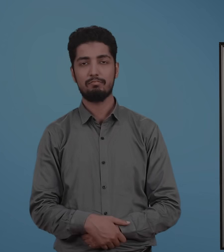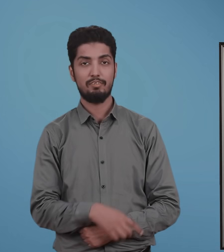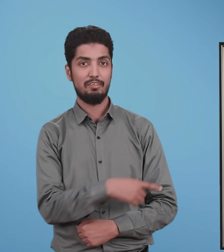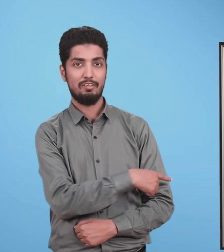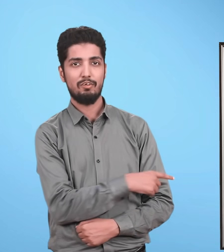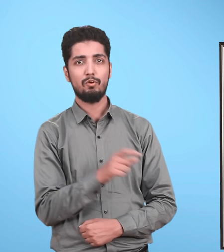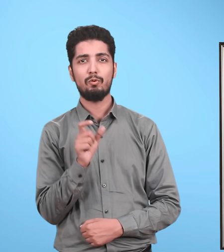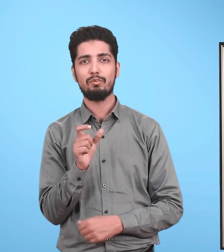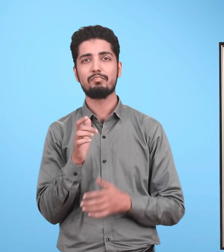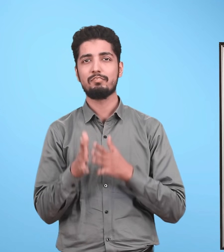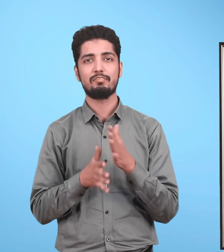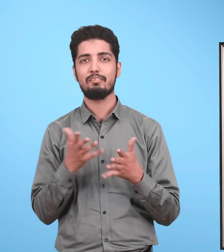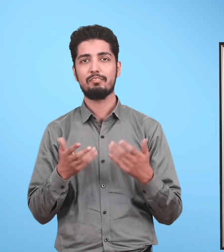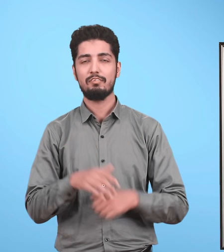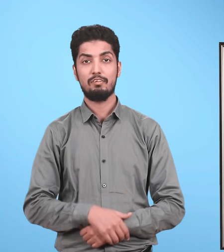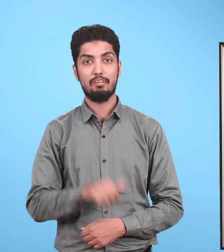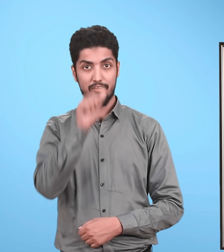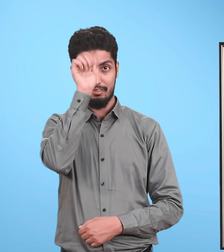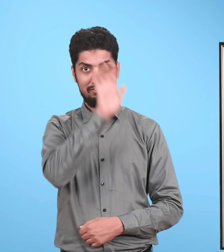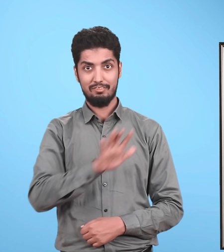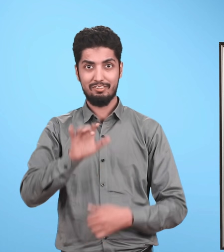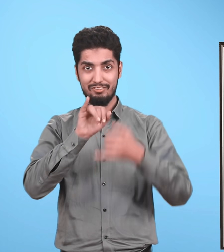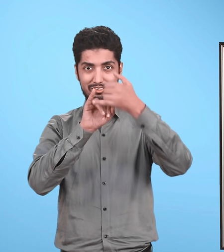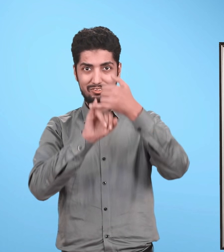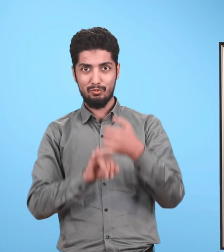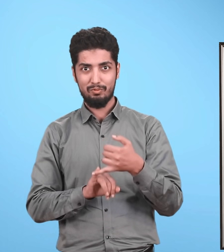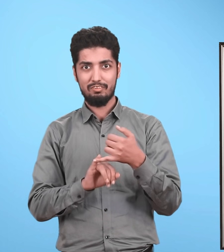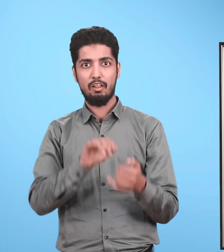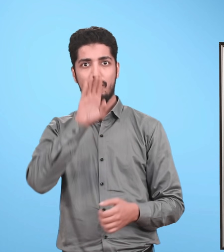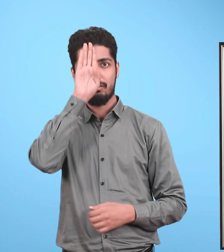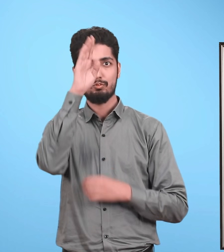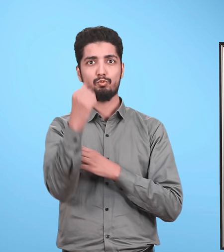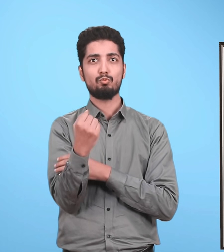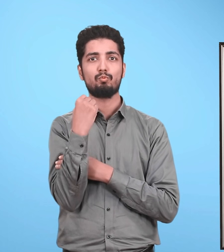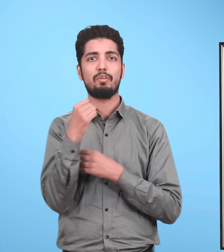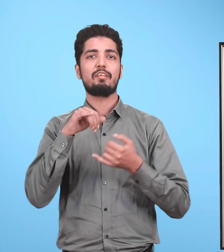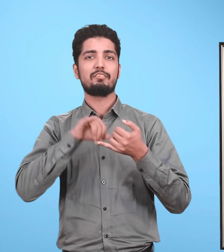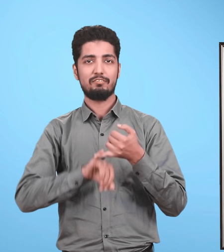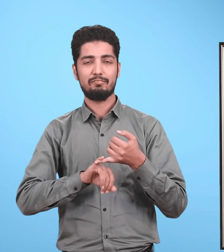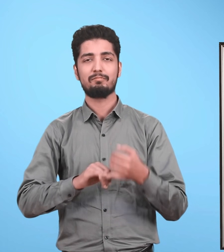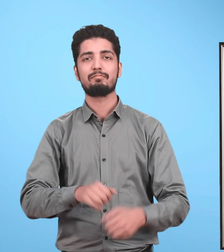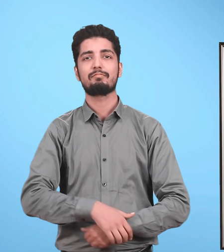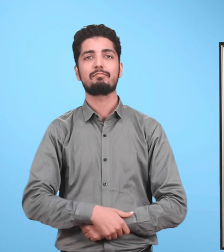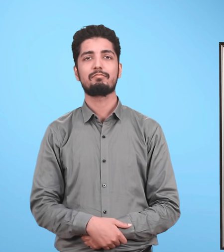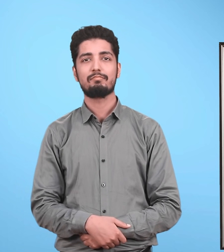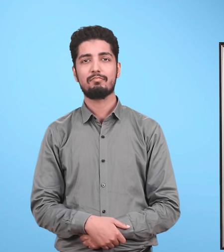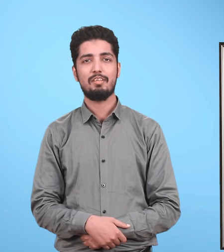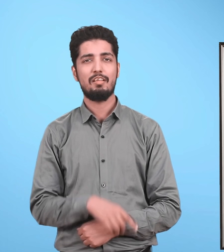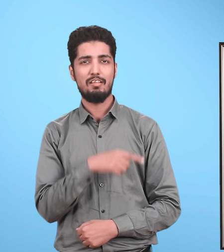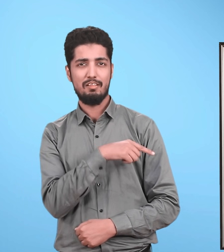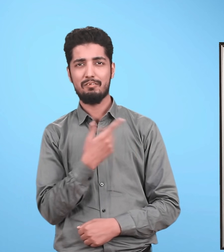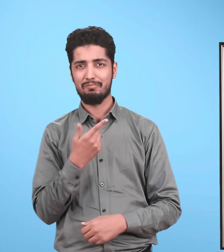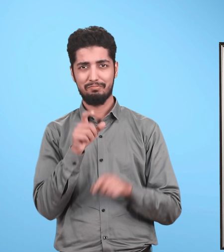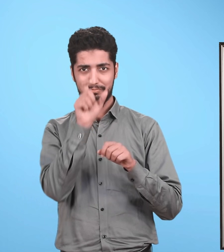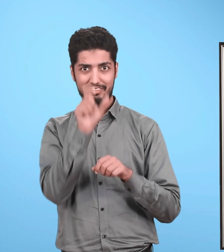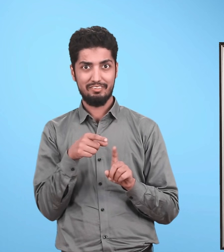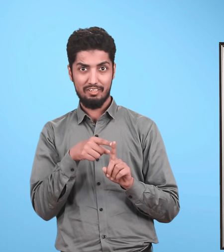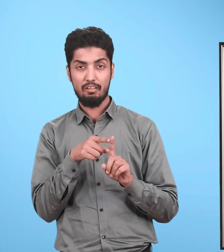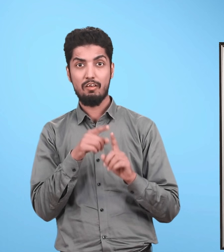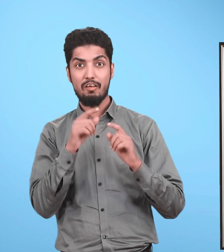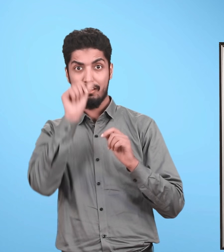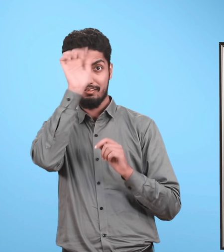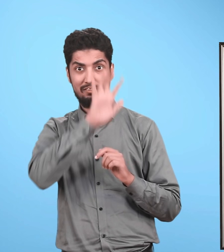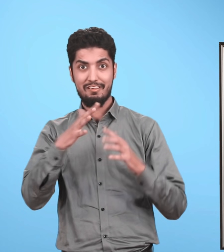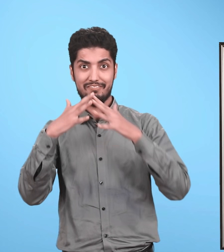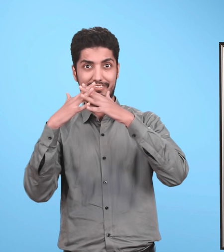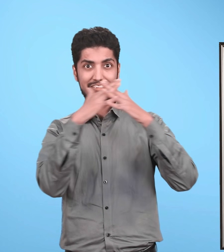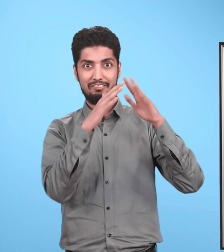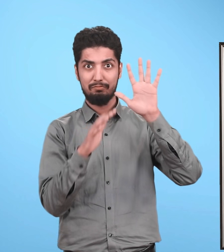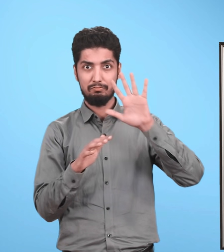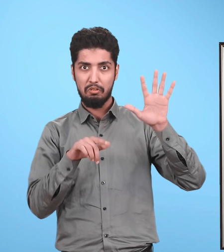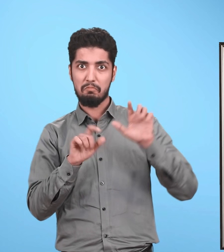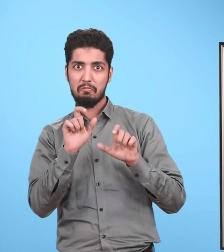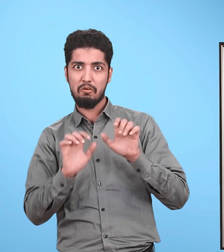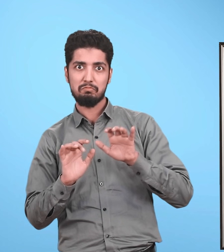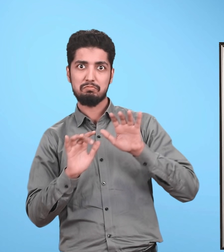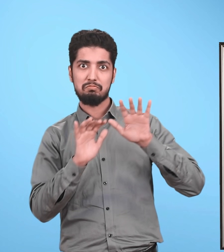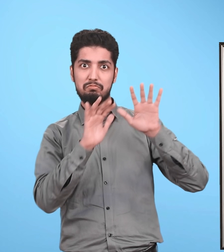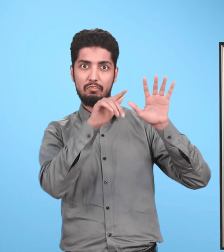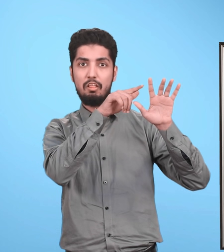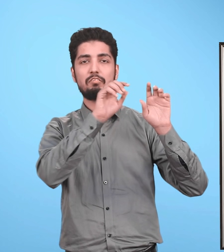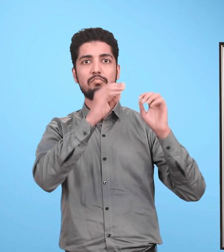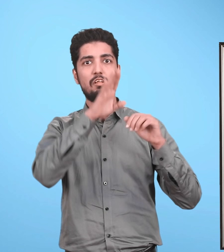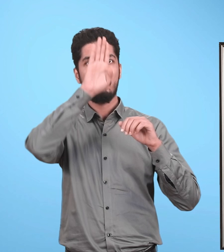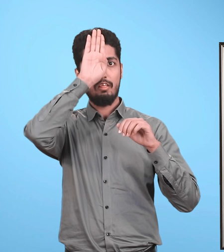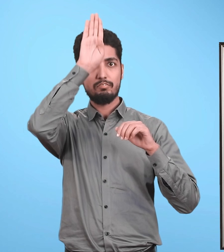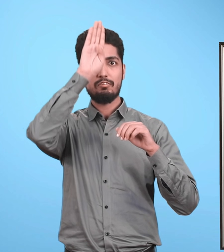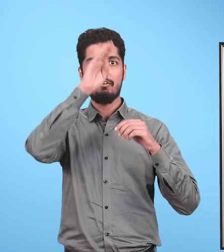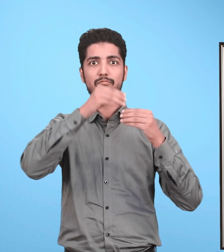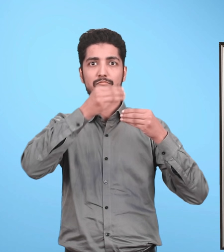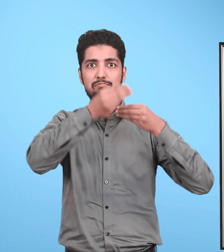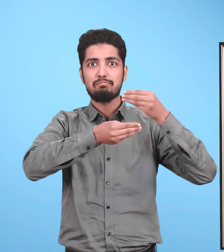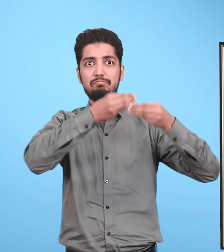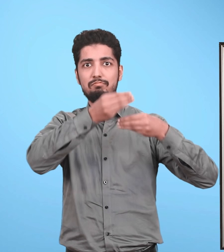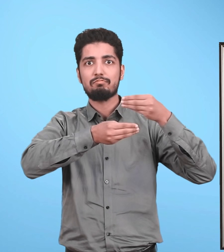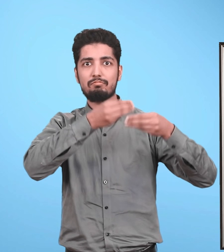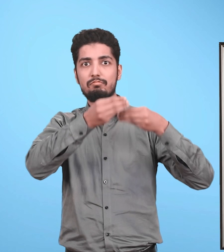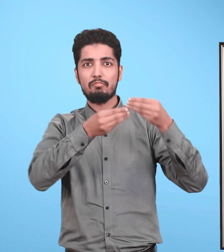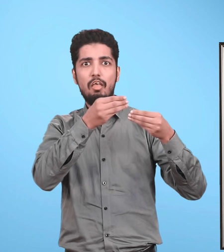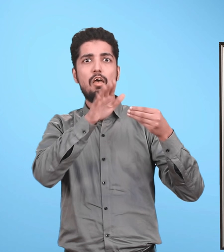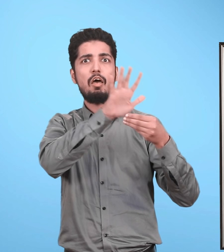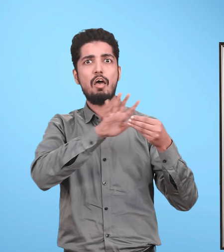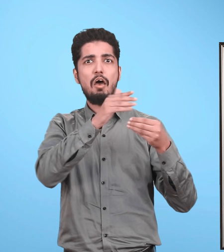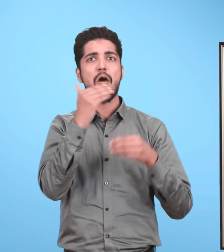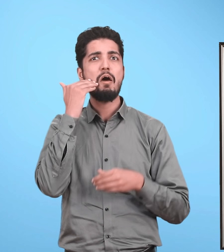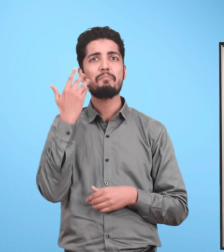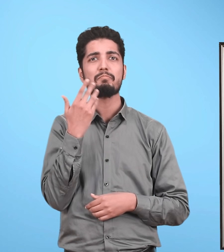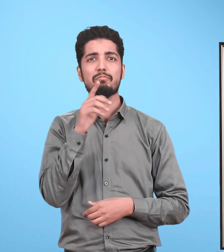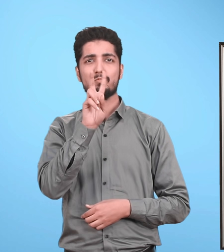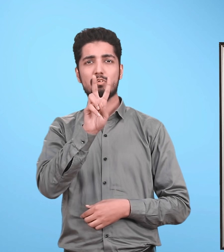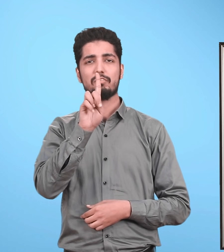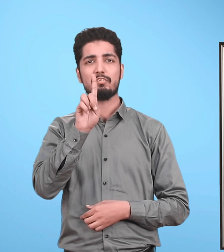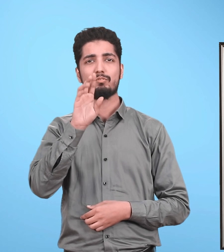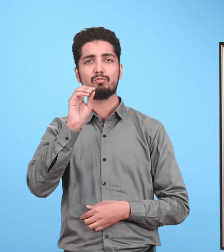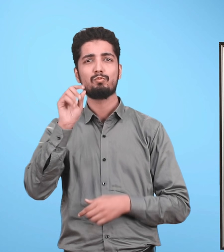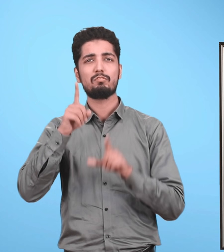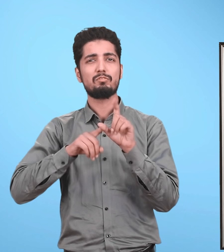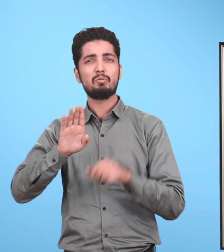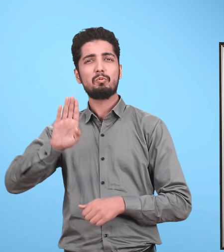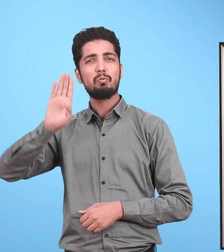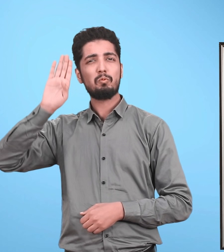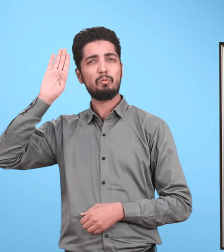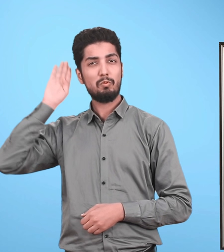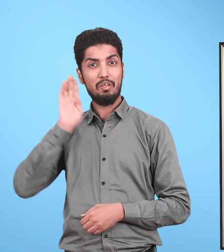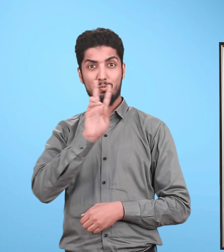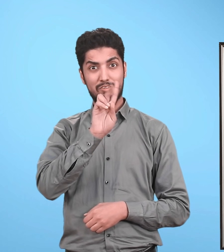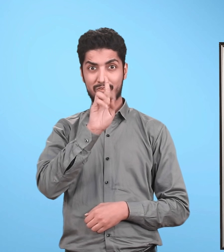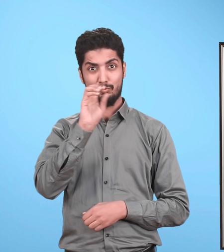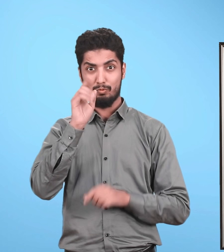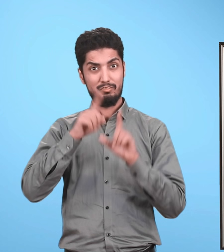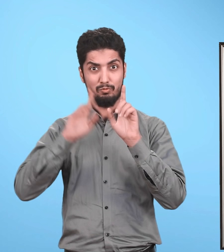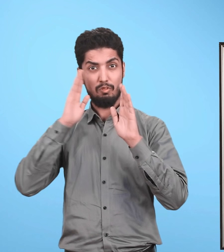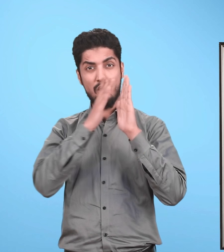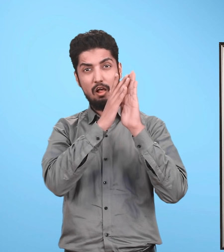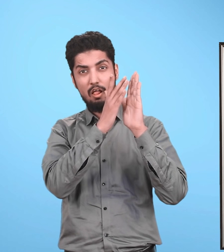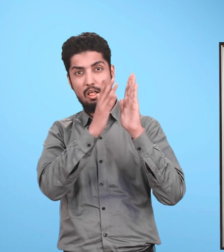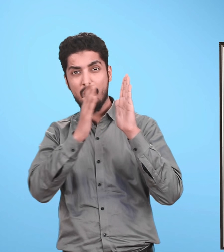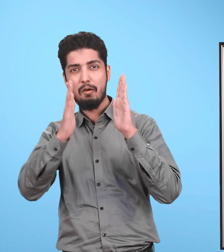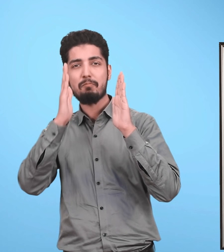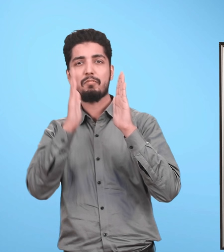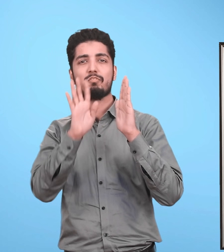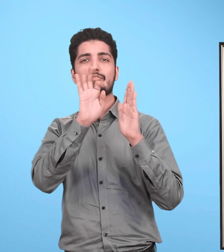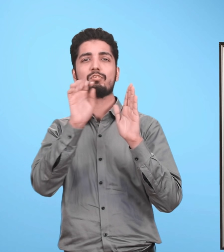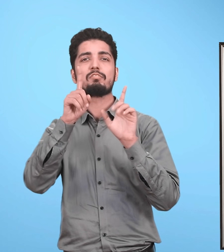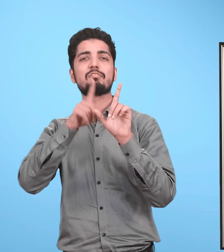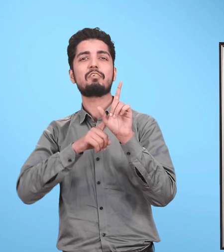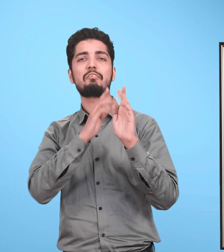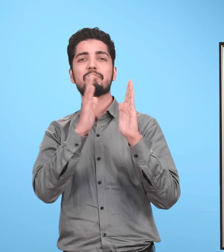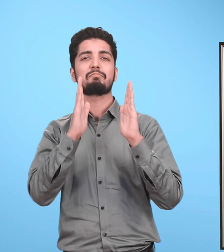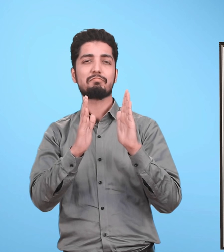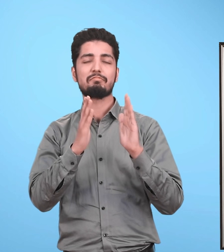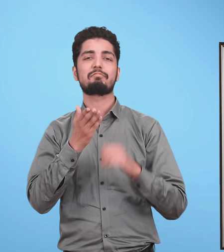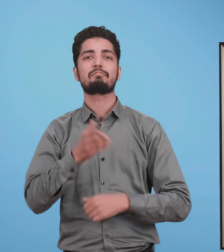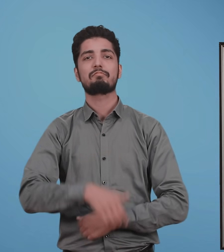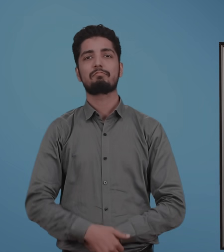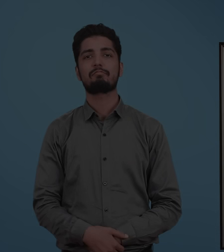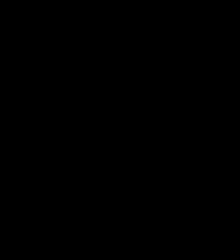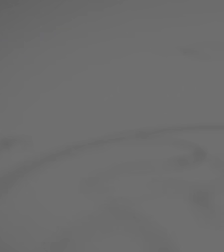Satavahanas This is the sign name for Satavahanas. They were a dynasty that became powerful in western India around 2100 years ago and lasted for around 400 years.